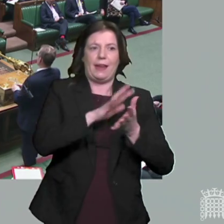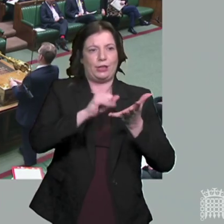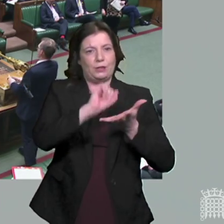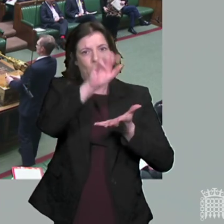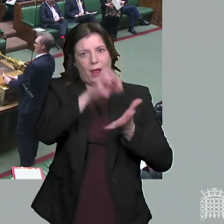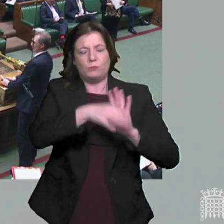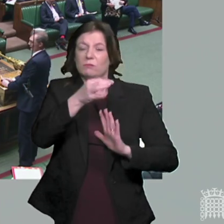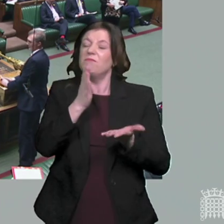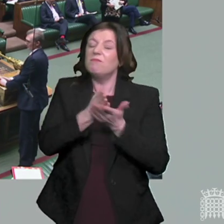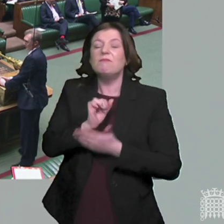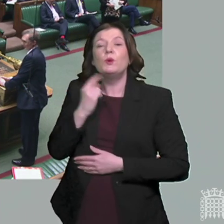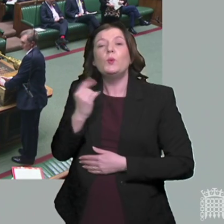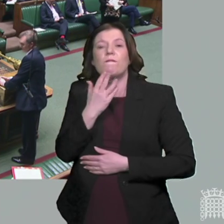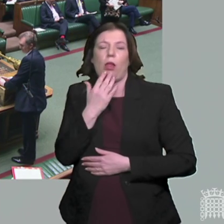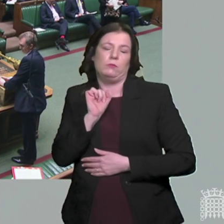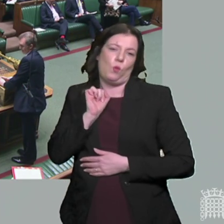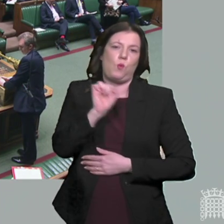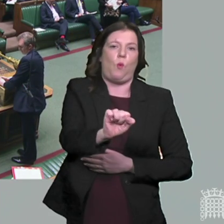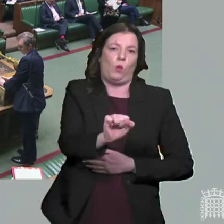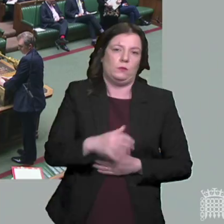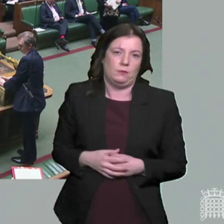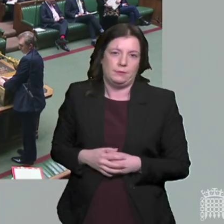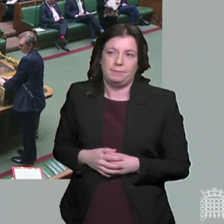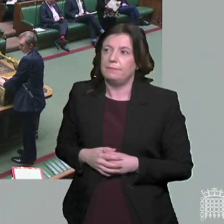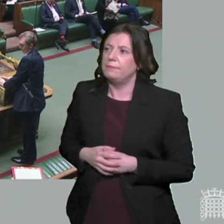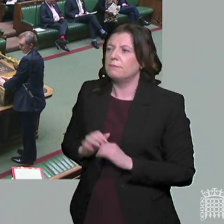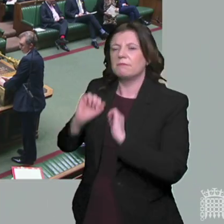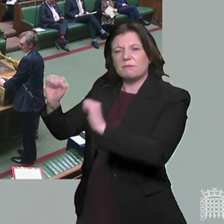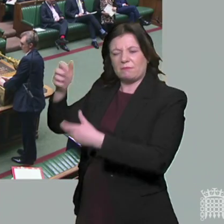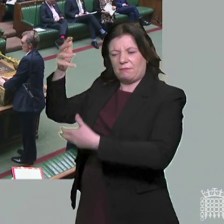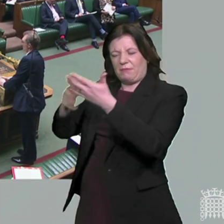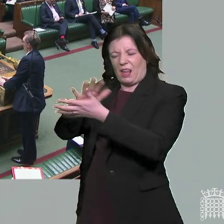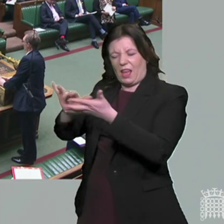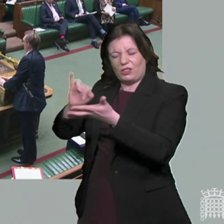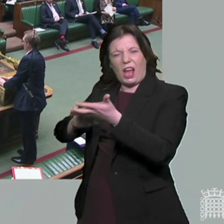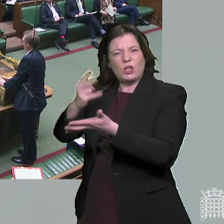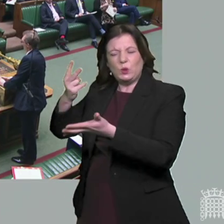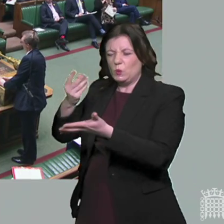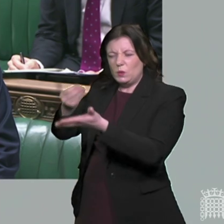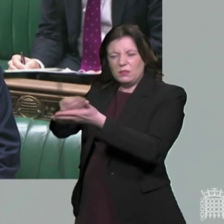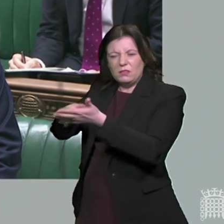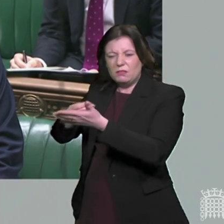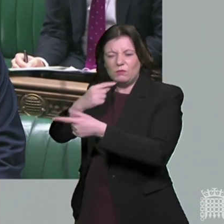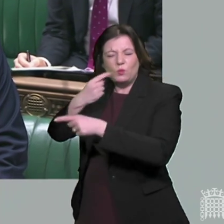C. Davies I certainly do not recognise the figures that the honourable Gentleman has come up with on HS2.